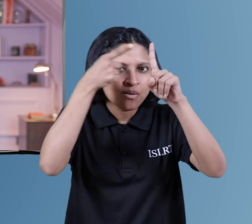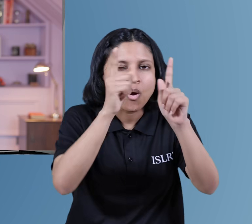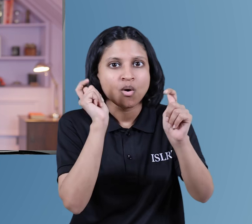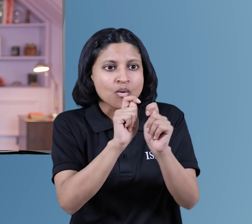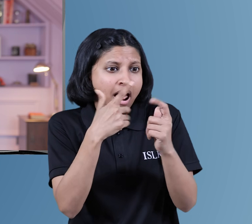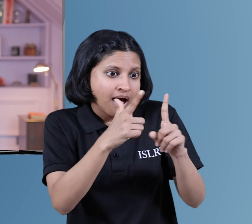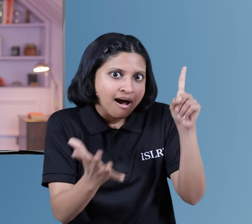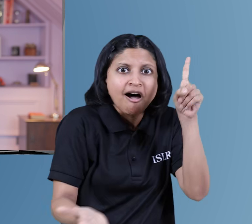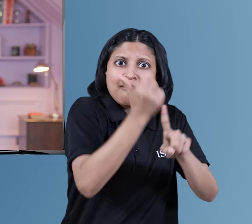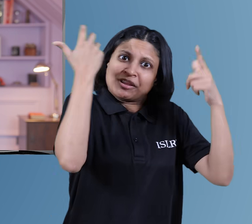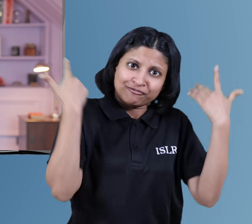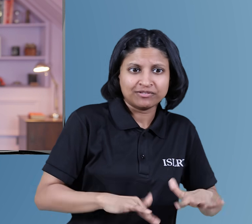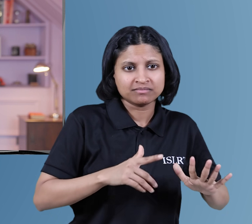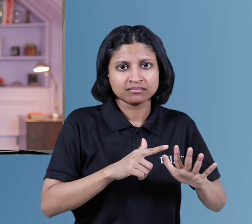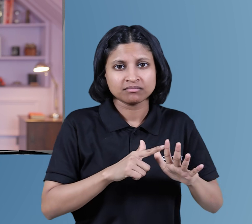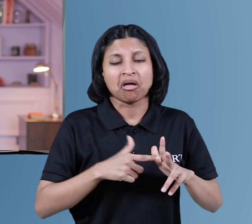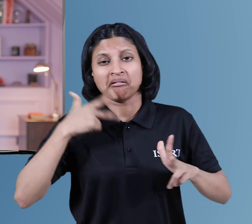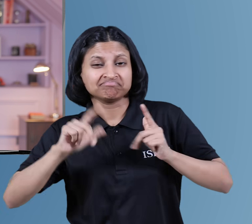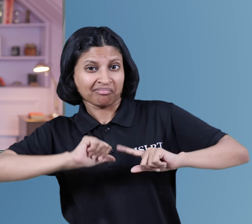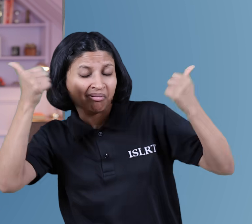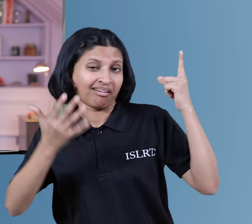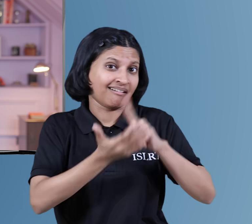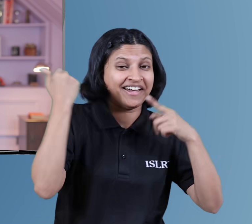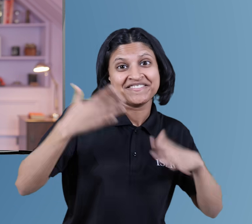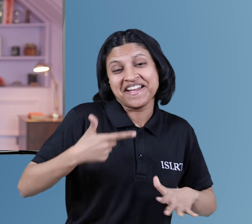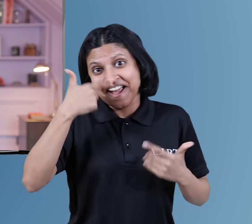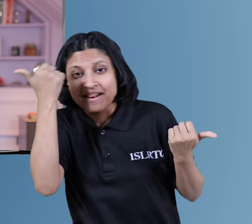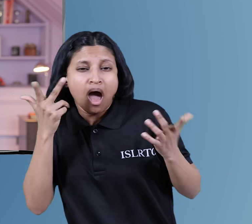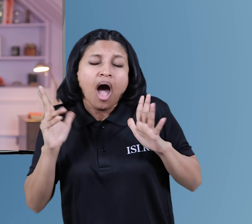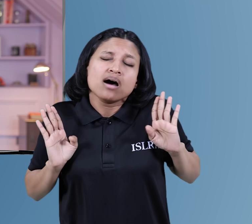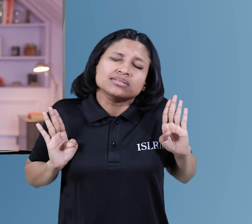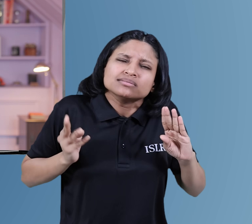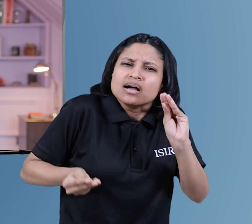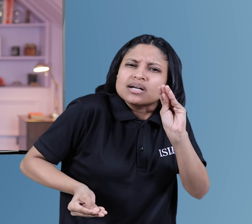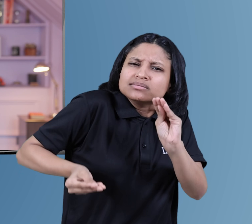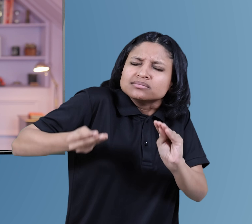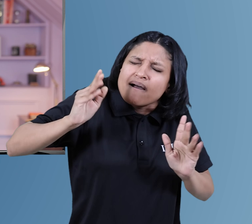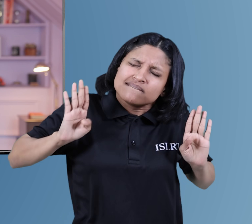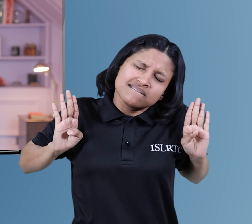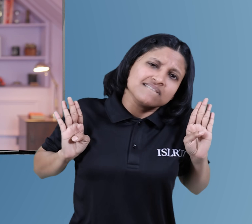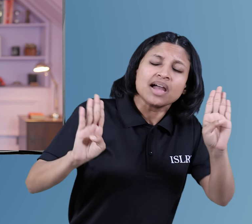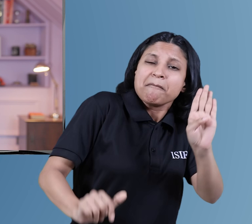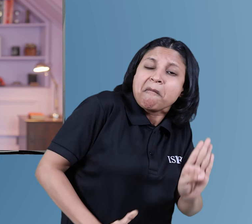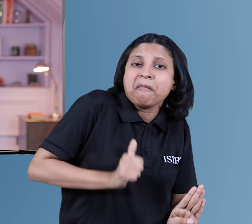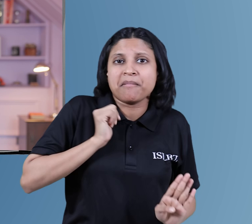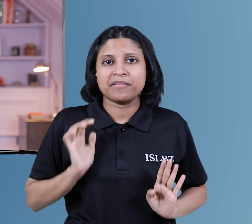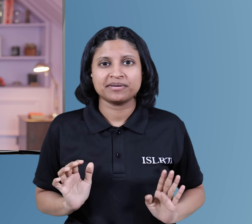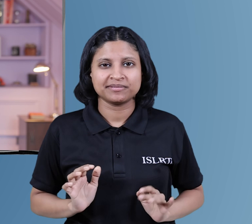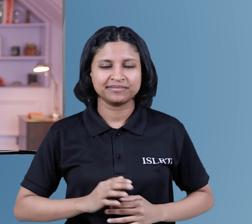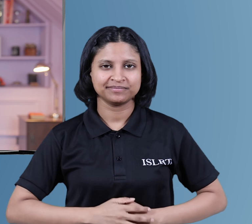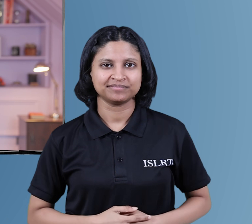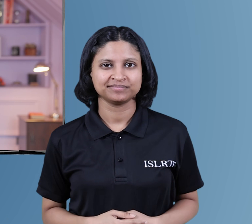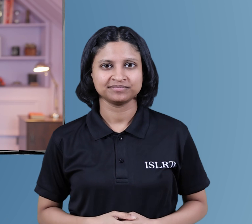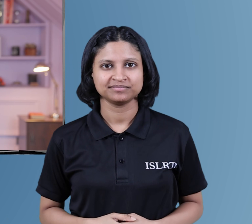Boastful refers to speaking with pride about one's achievements, often in a manner that may seem excessive or like bragging.